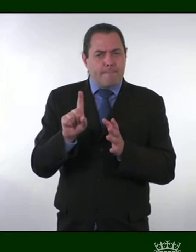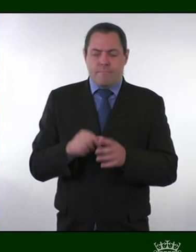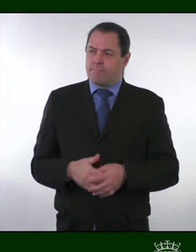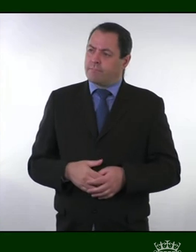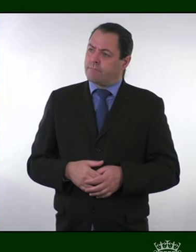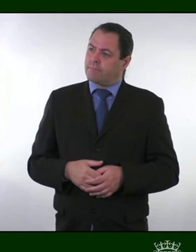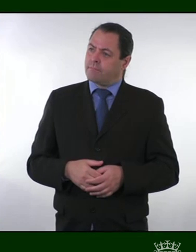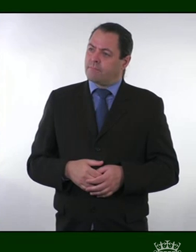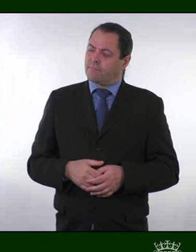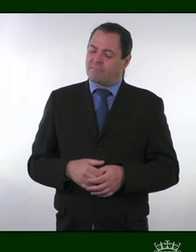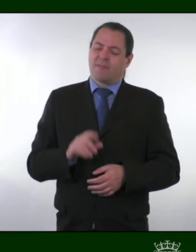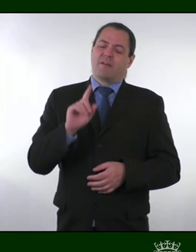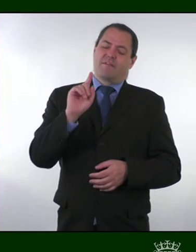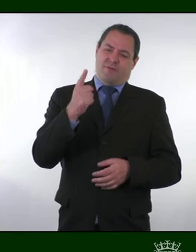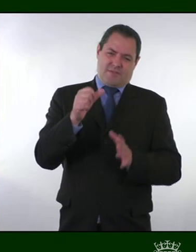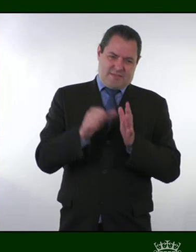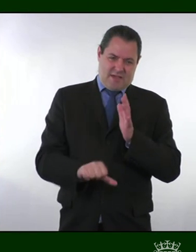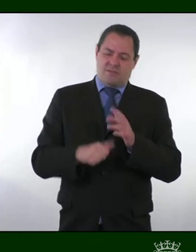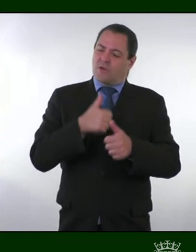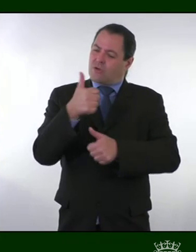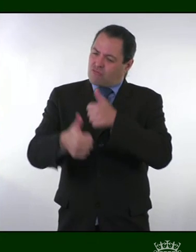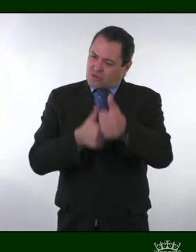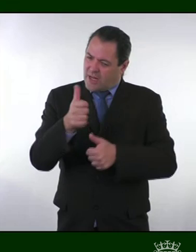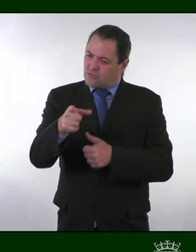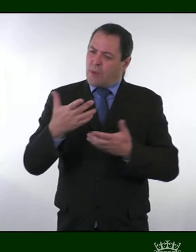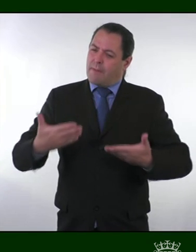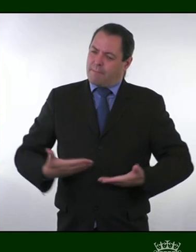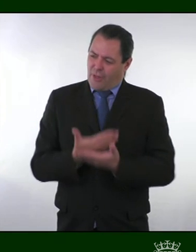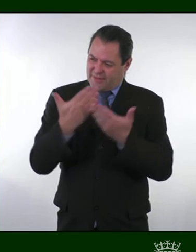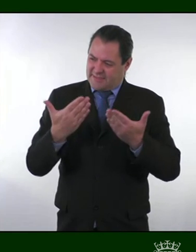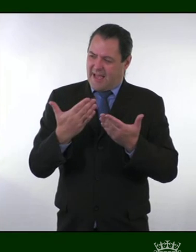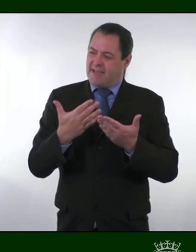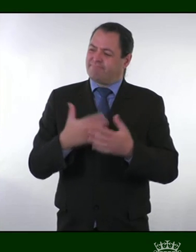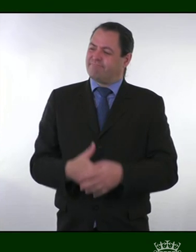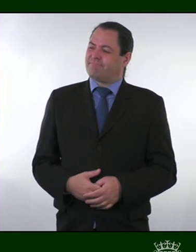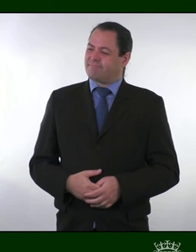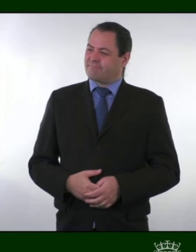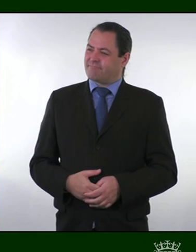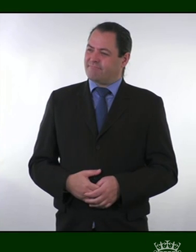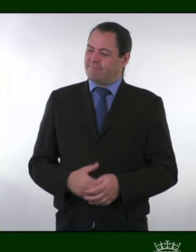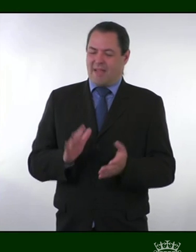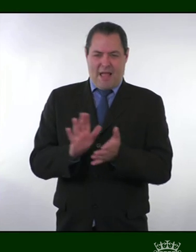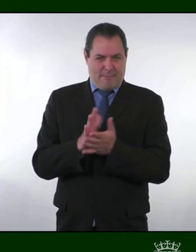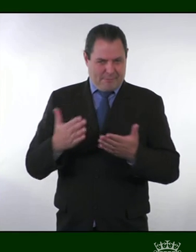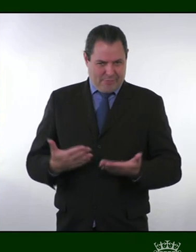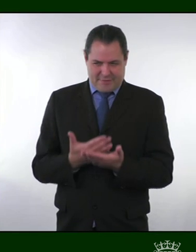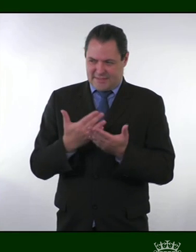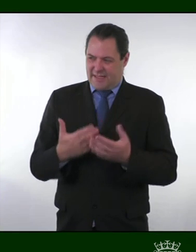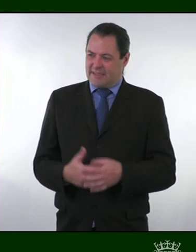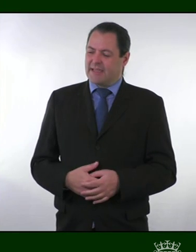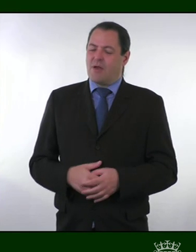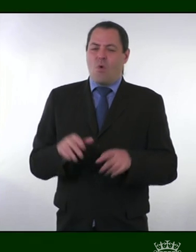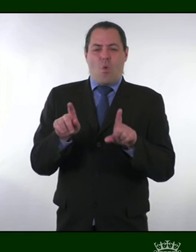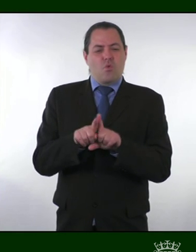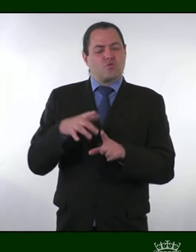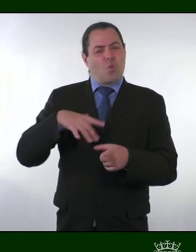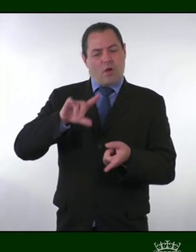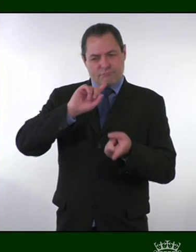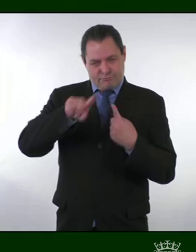Perhaps I could begin by congratulating the right honourable and learned Gentleman on his birthday?